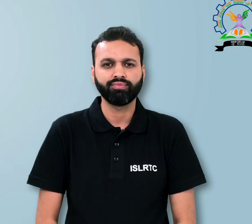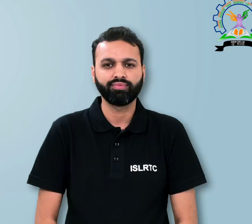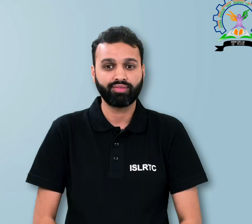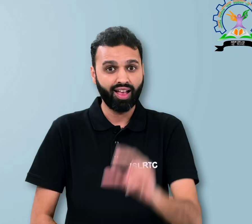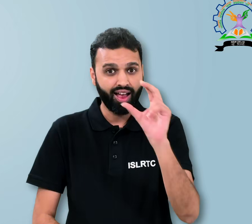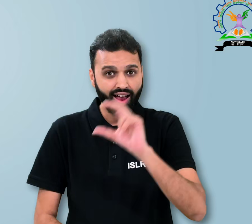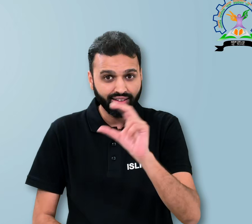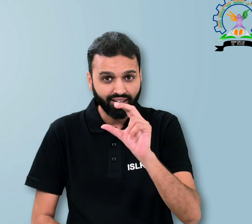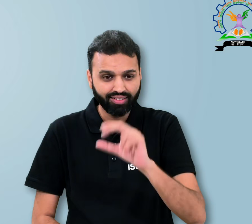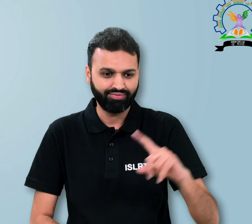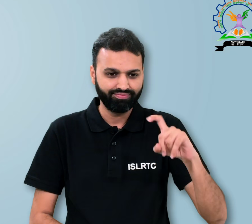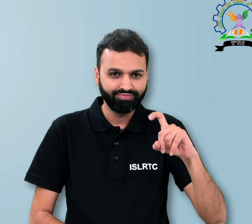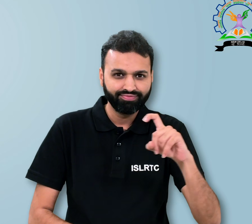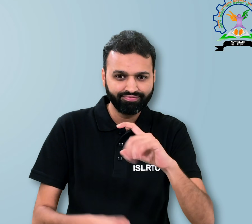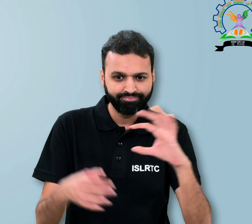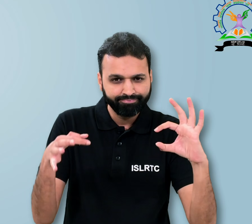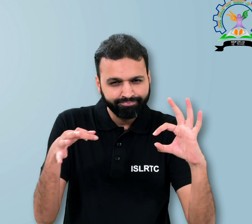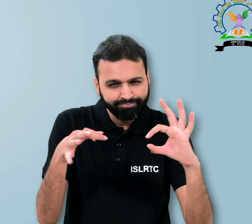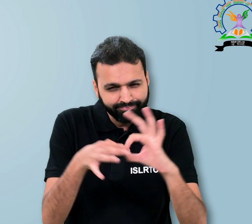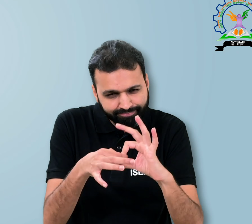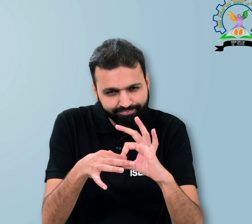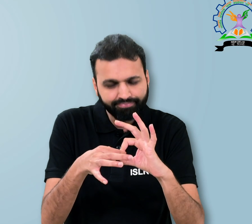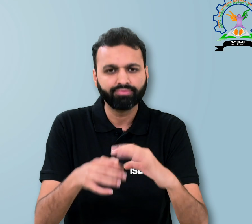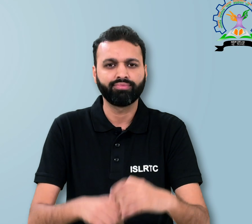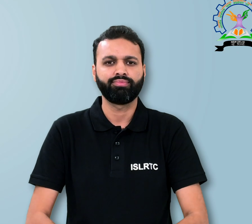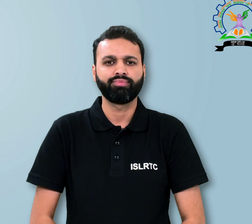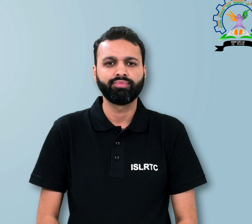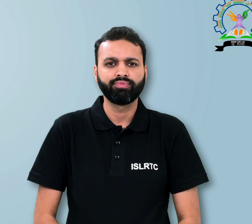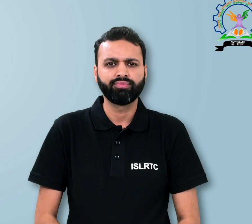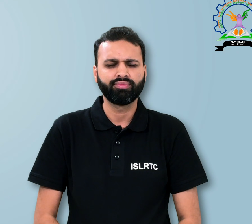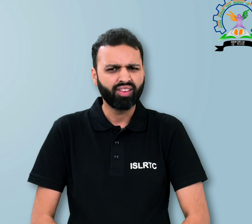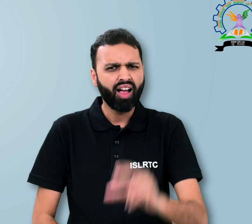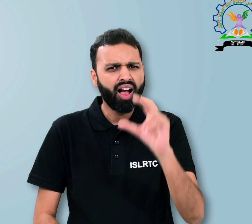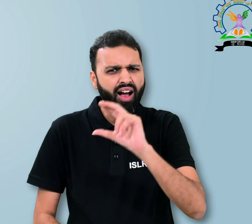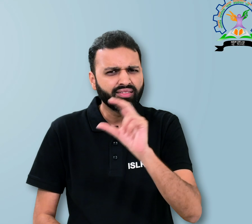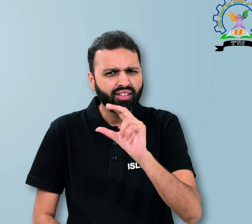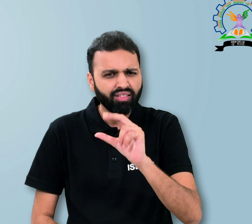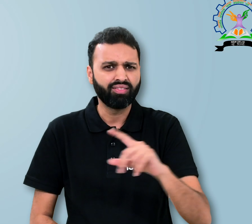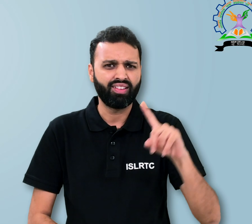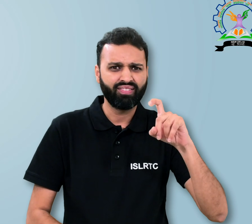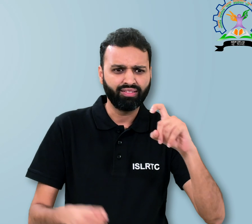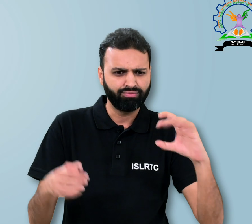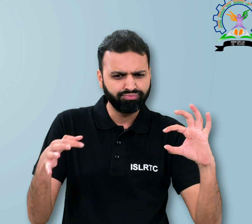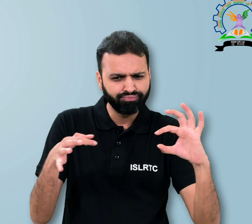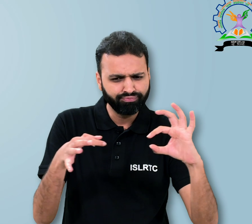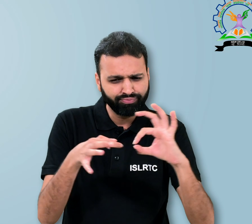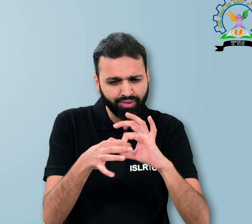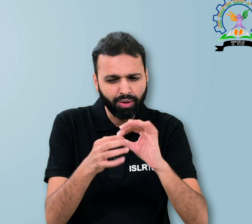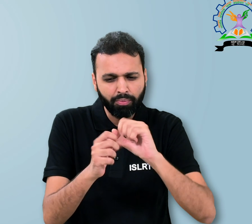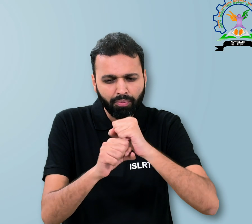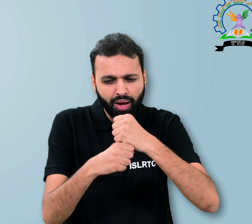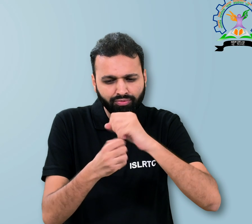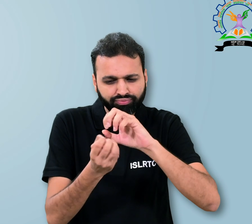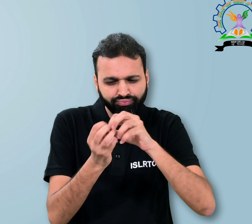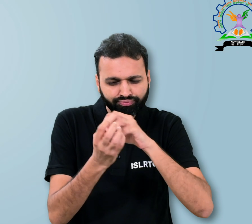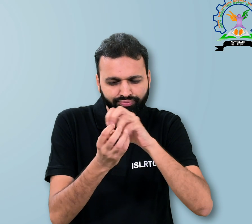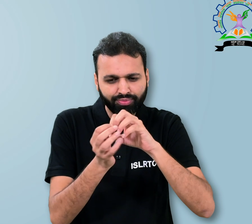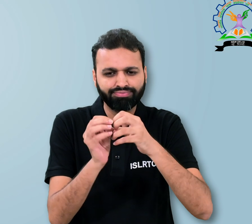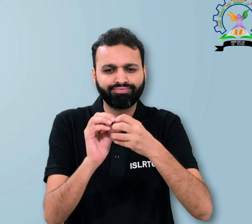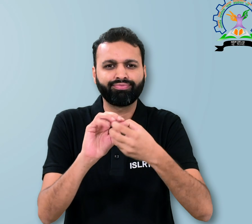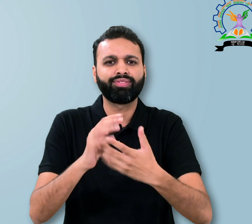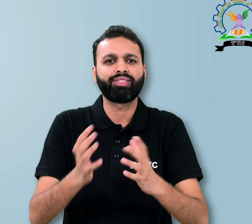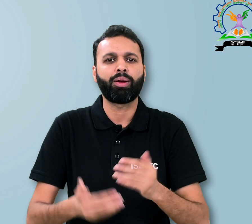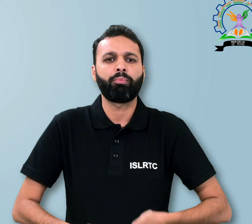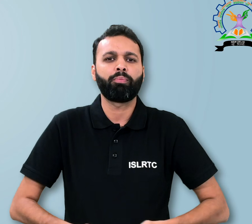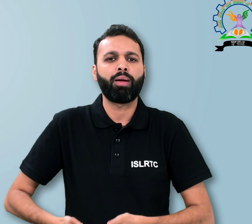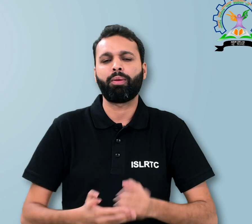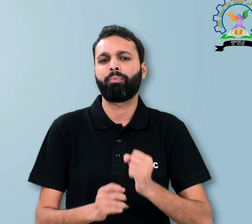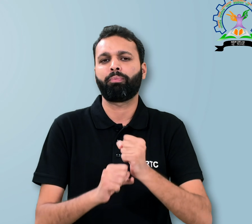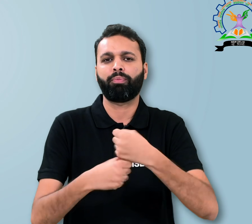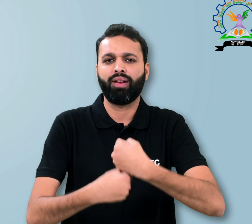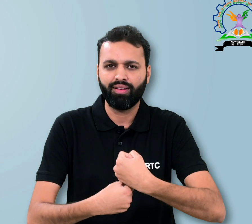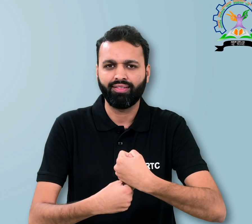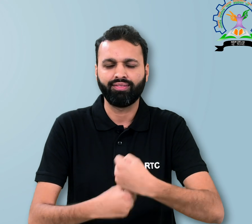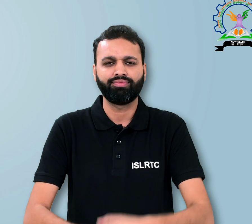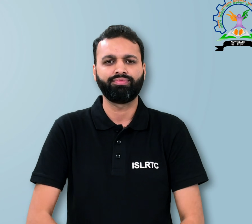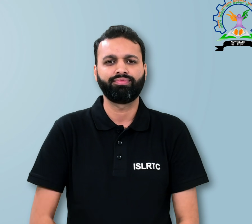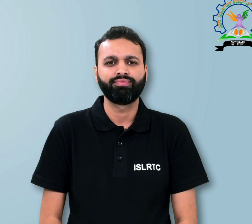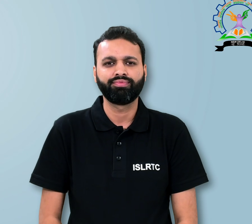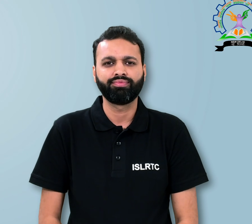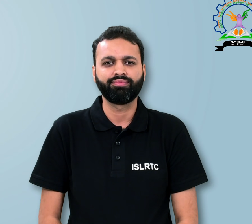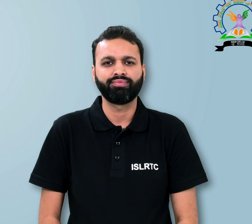Zygote Zygote, fertilized egg cell that results from the union of a female gamete (egg, or ovum) with a male gamete (sperm).